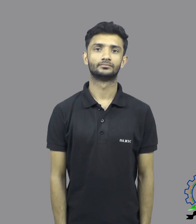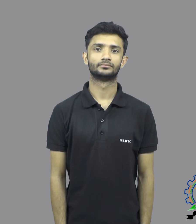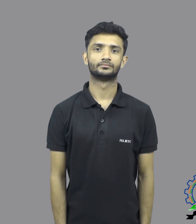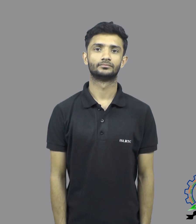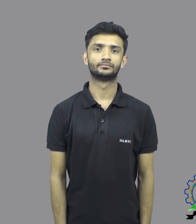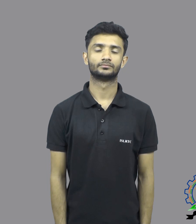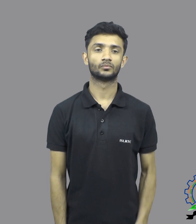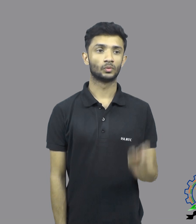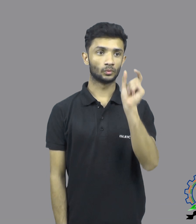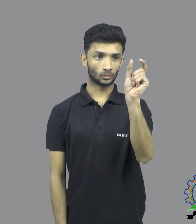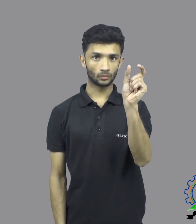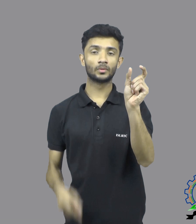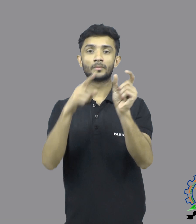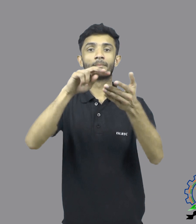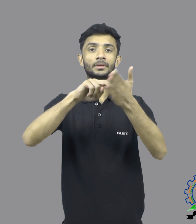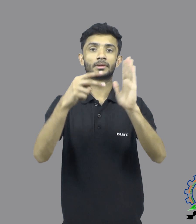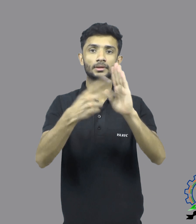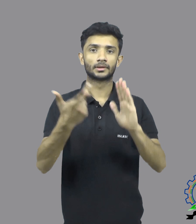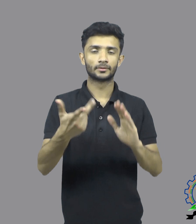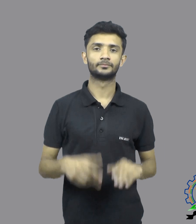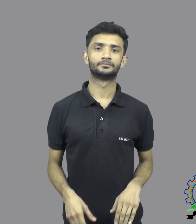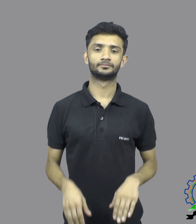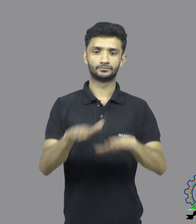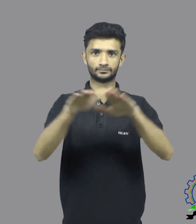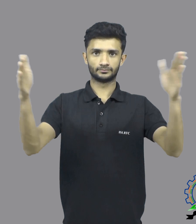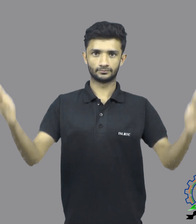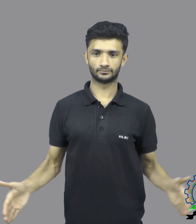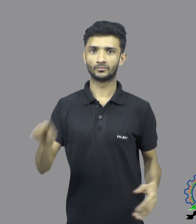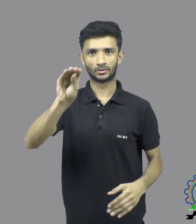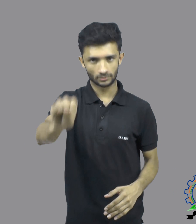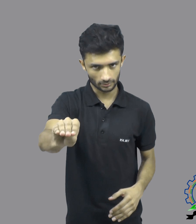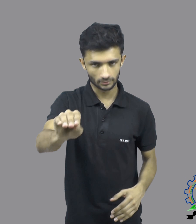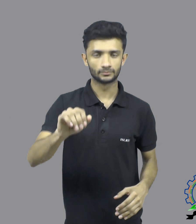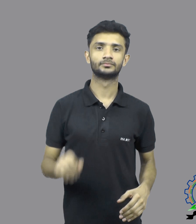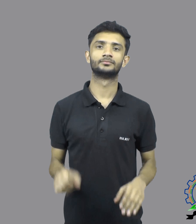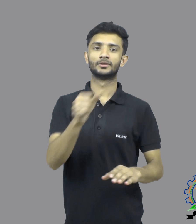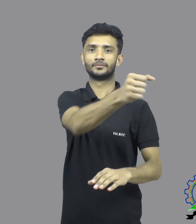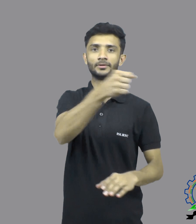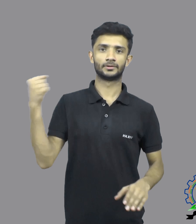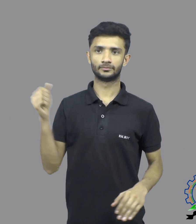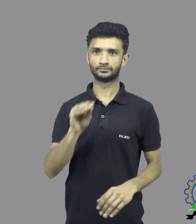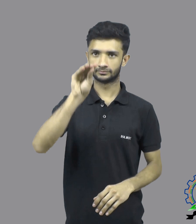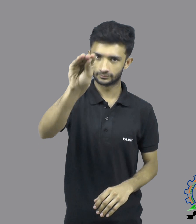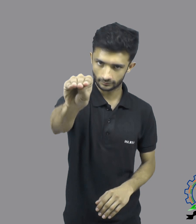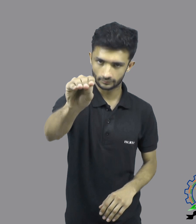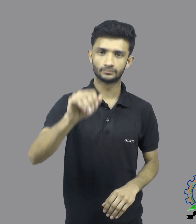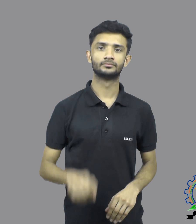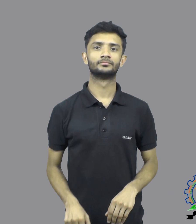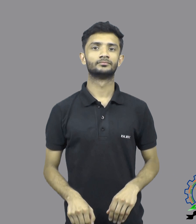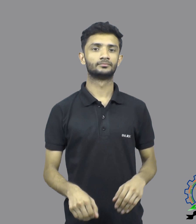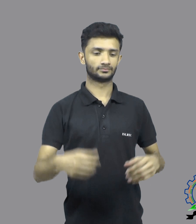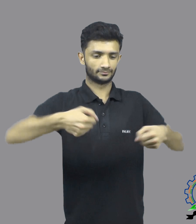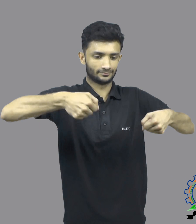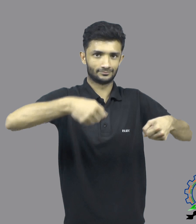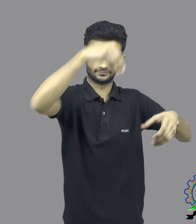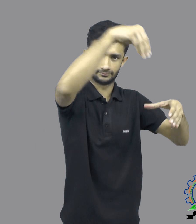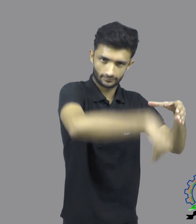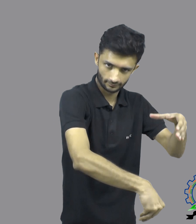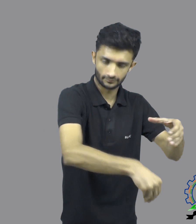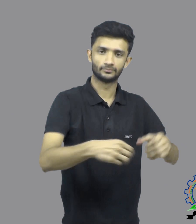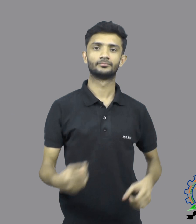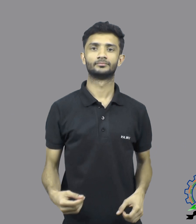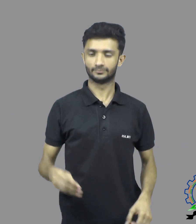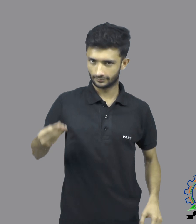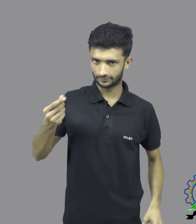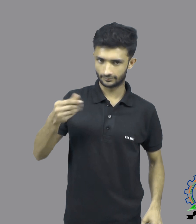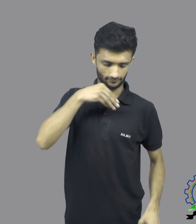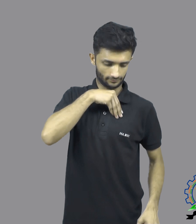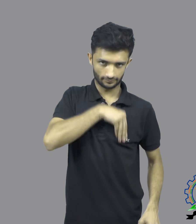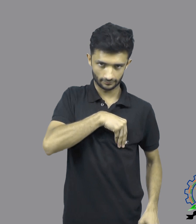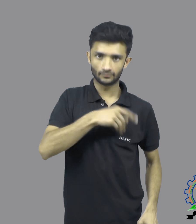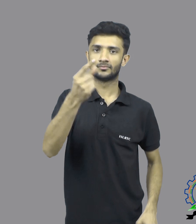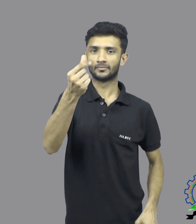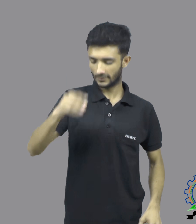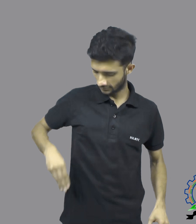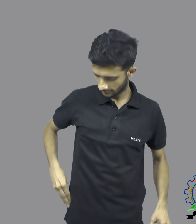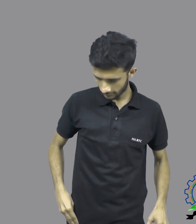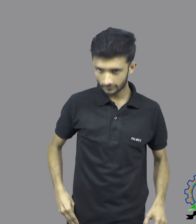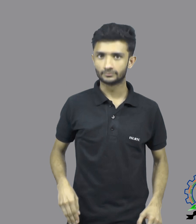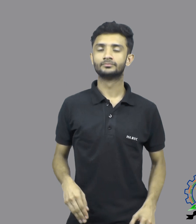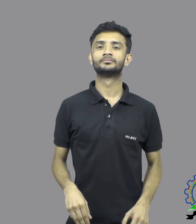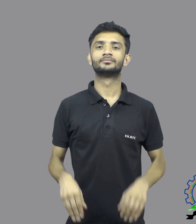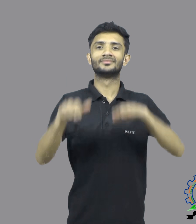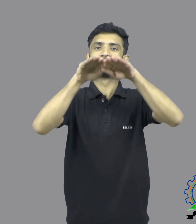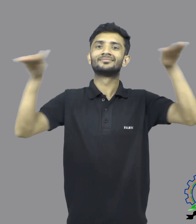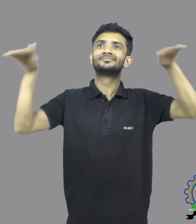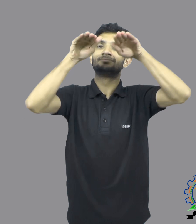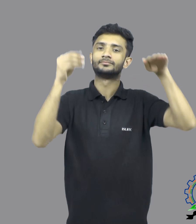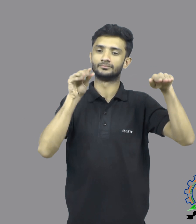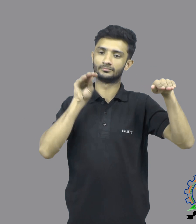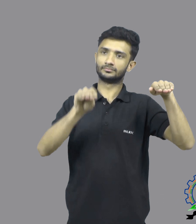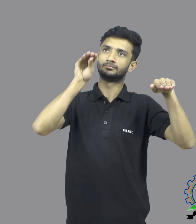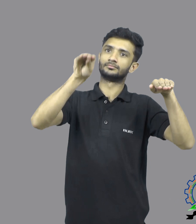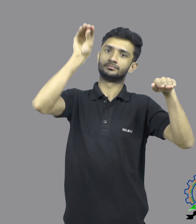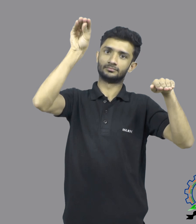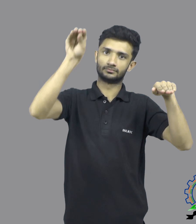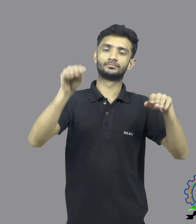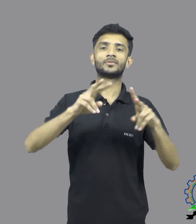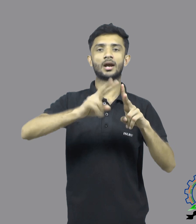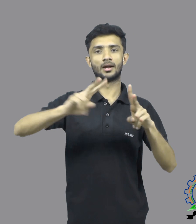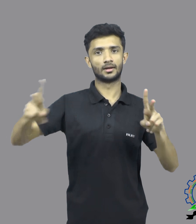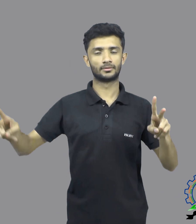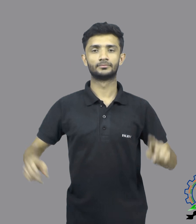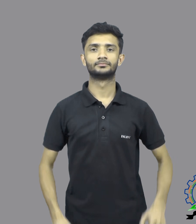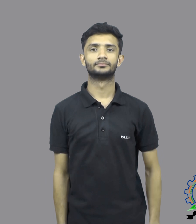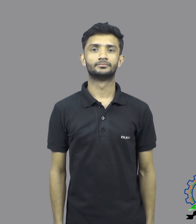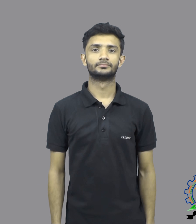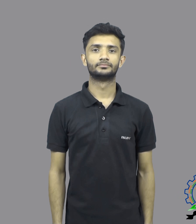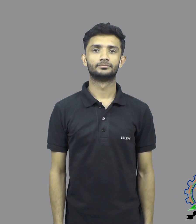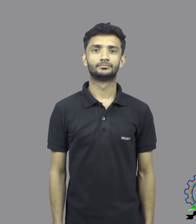Put